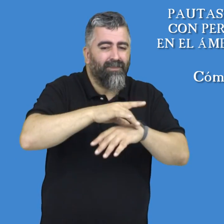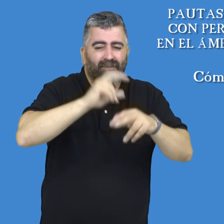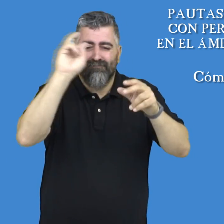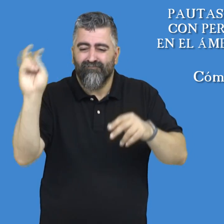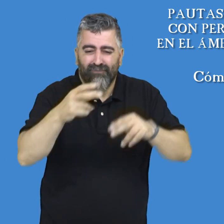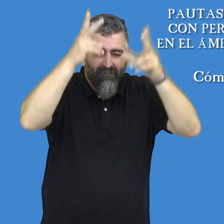etc